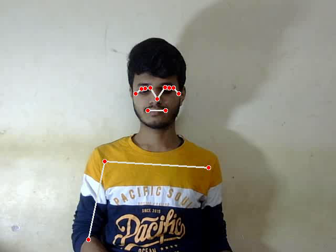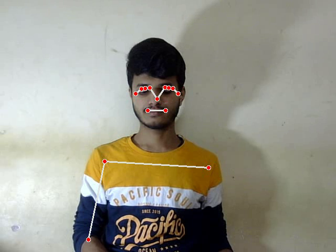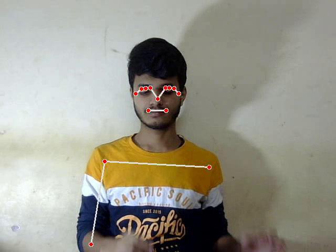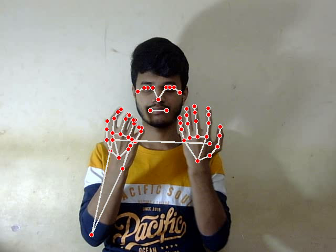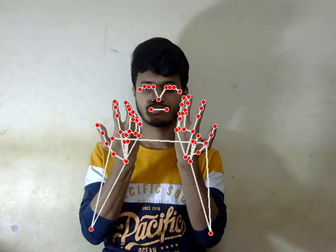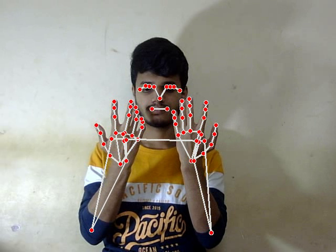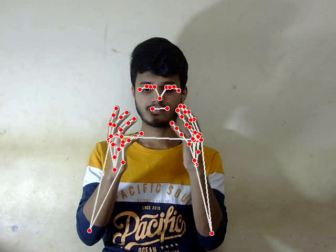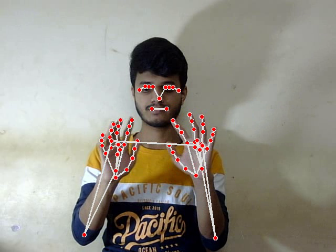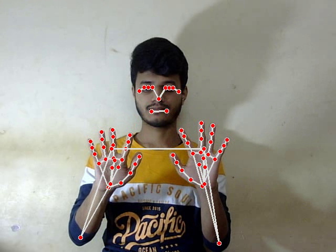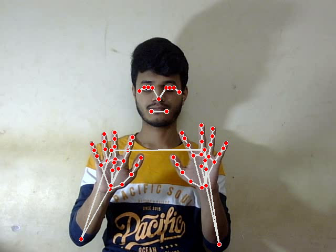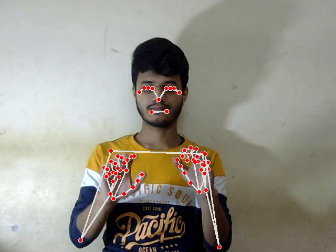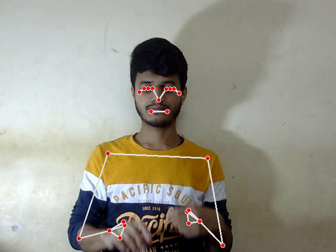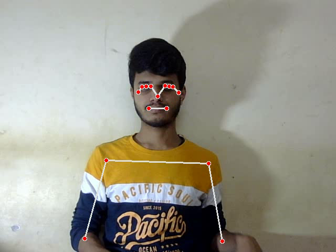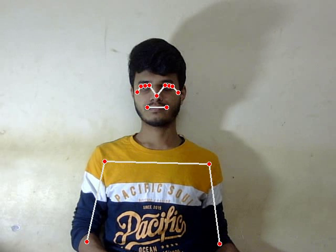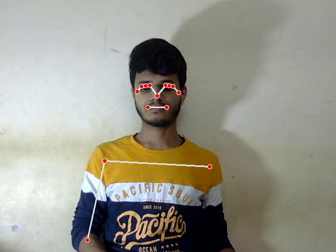finish